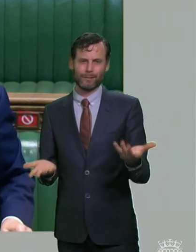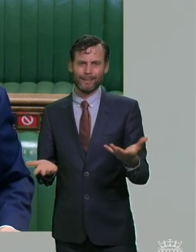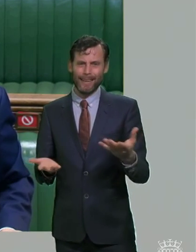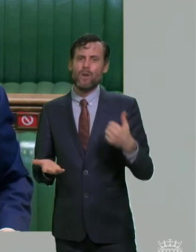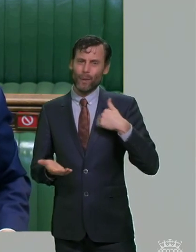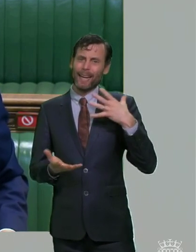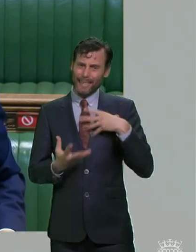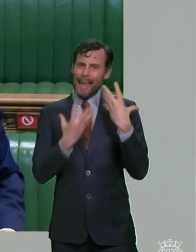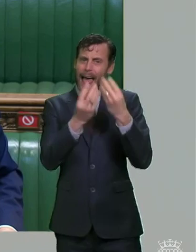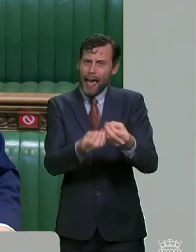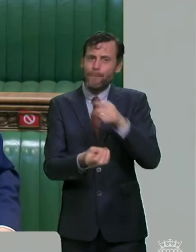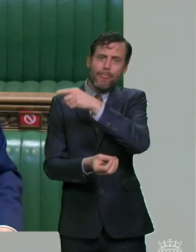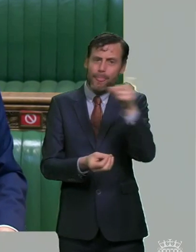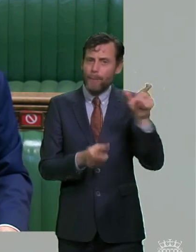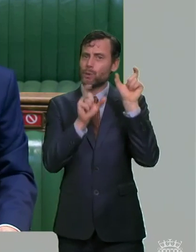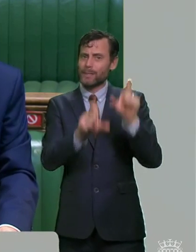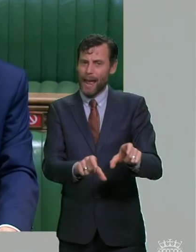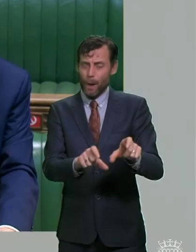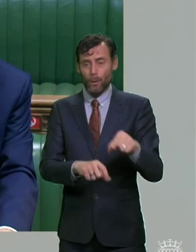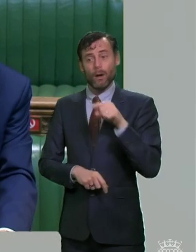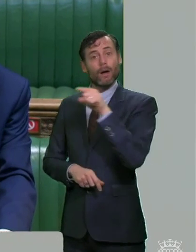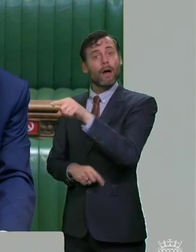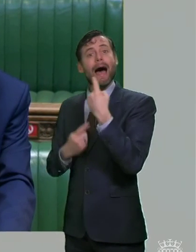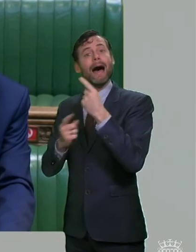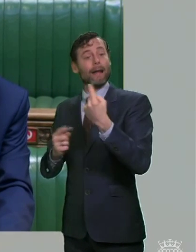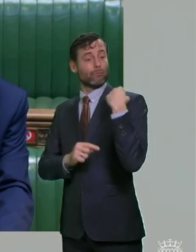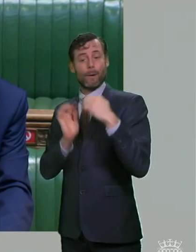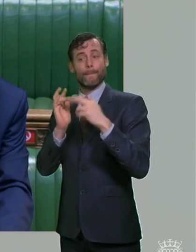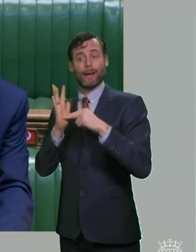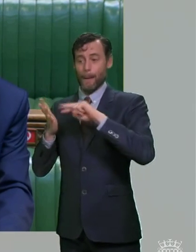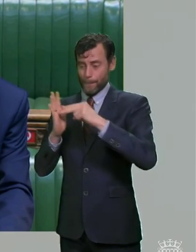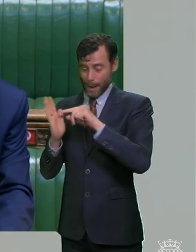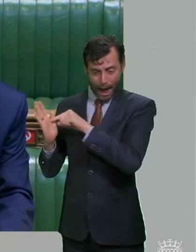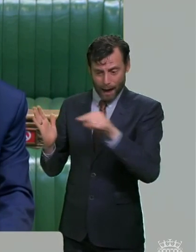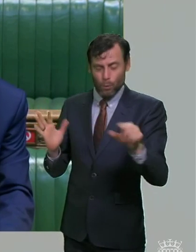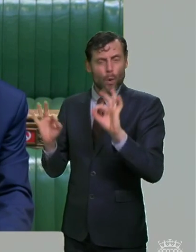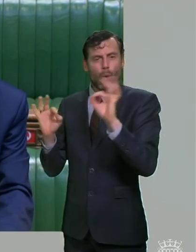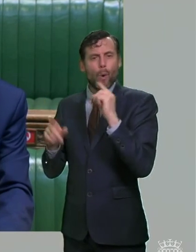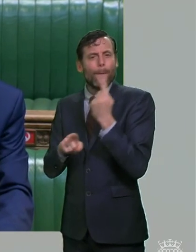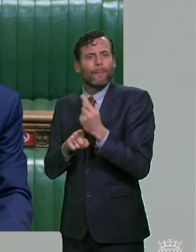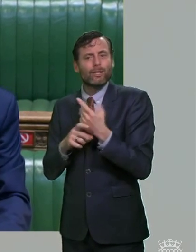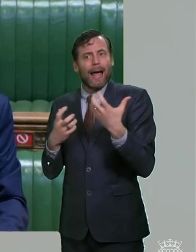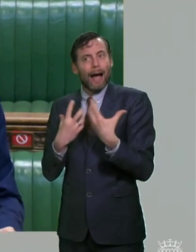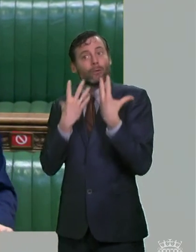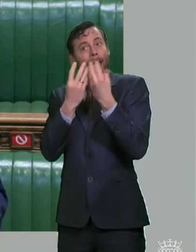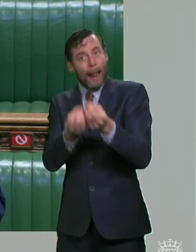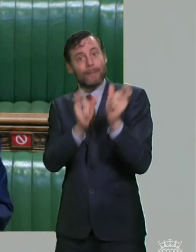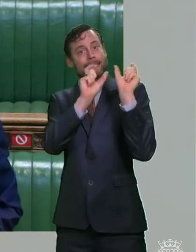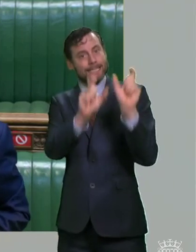That is why Labour has called for the £500 self-isolation payment to be made available to everybody who needs it.